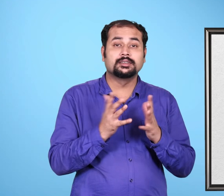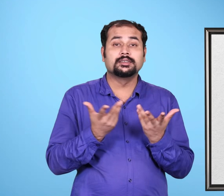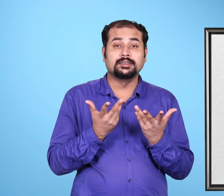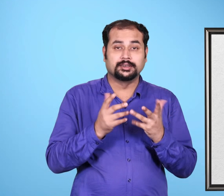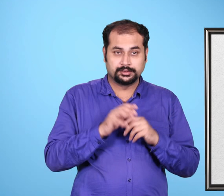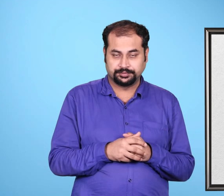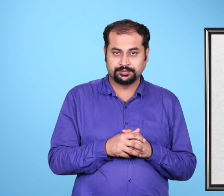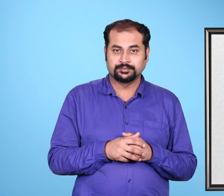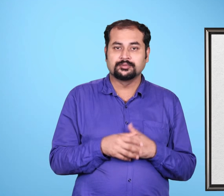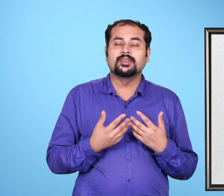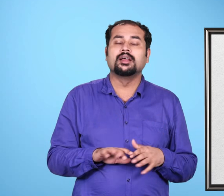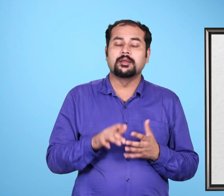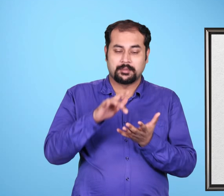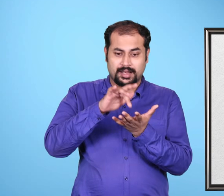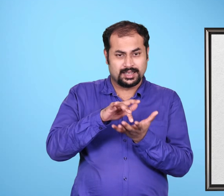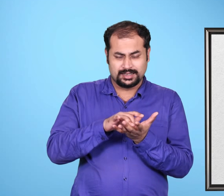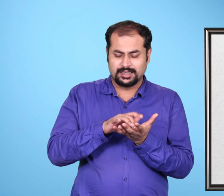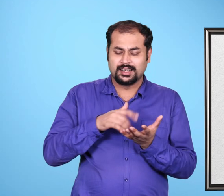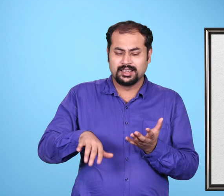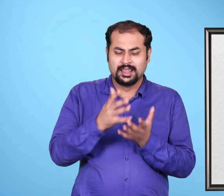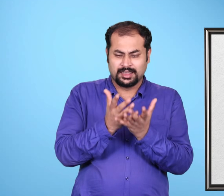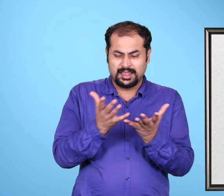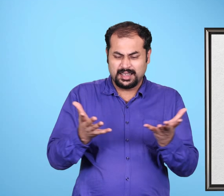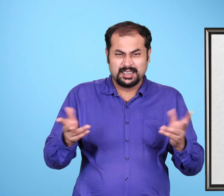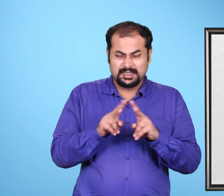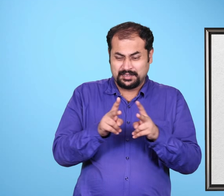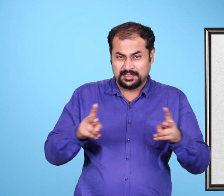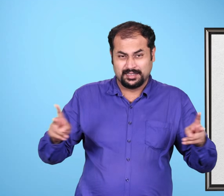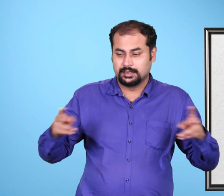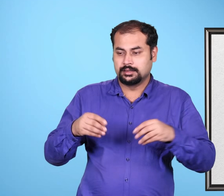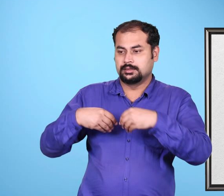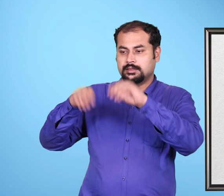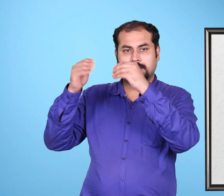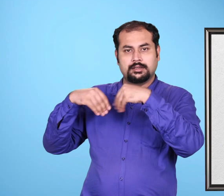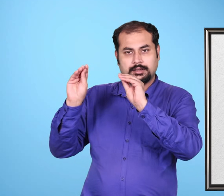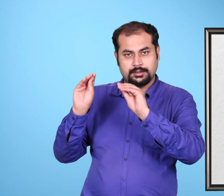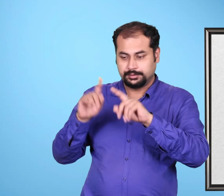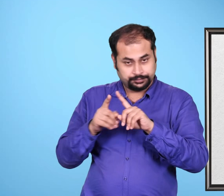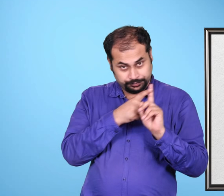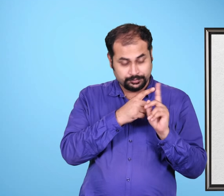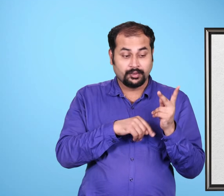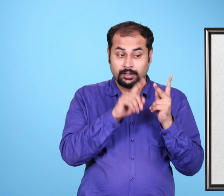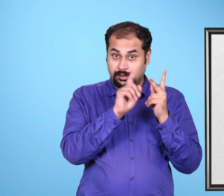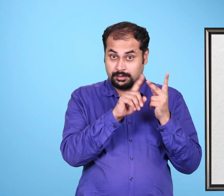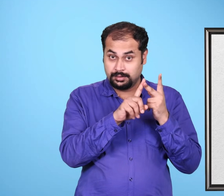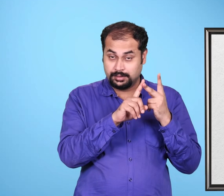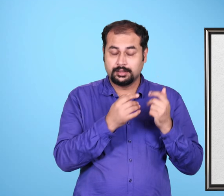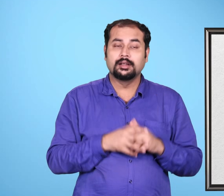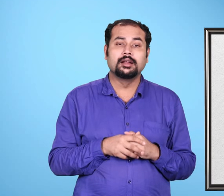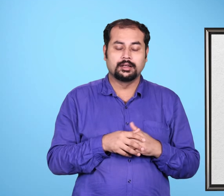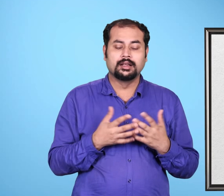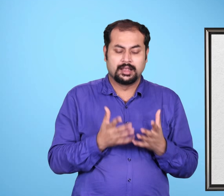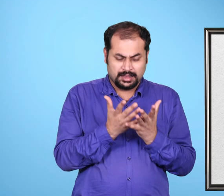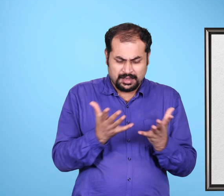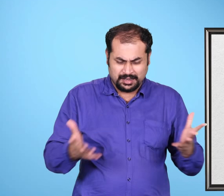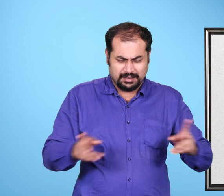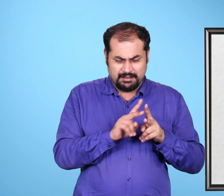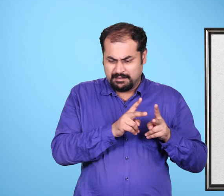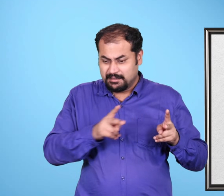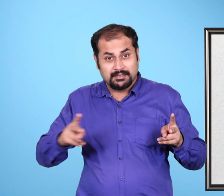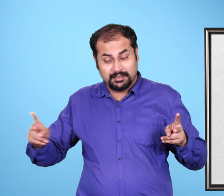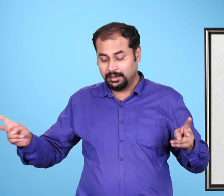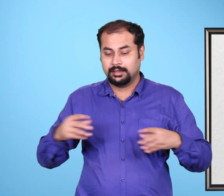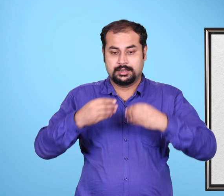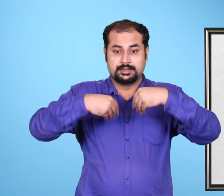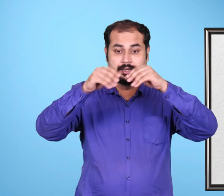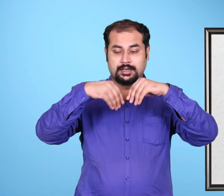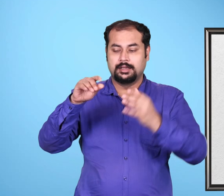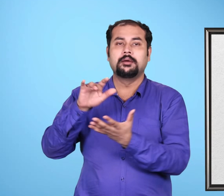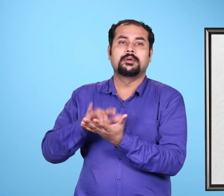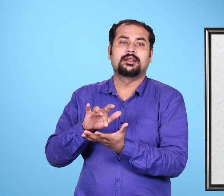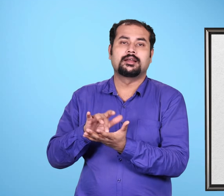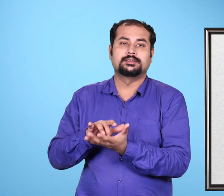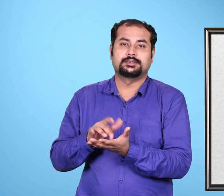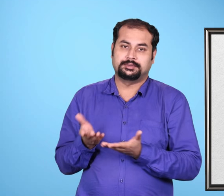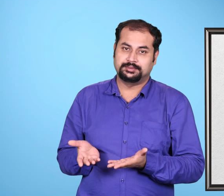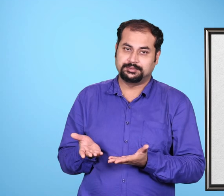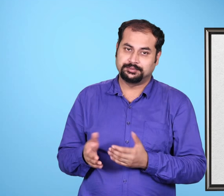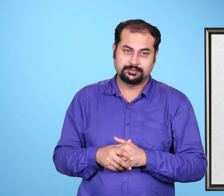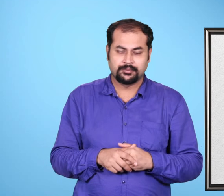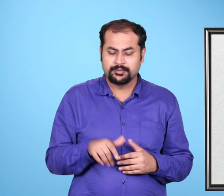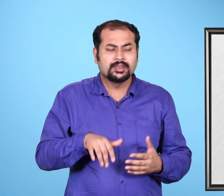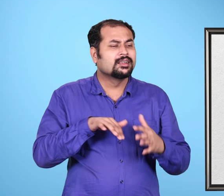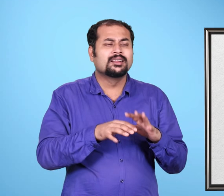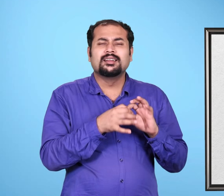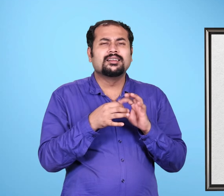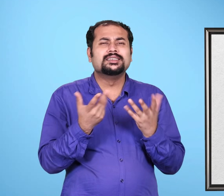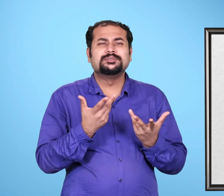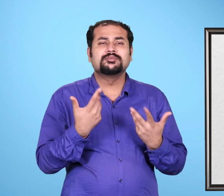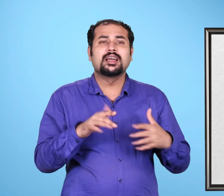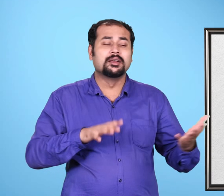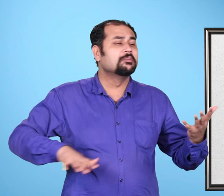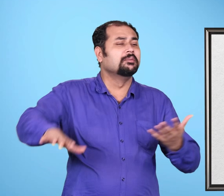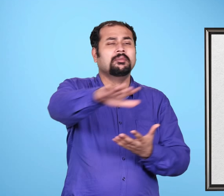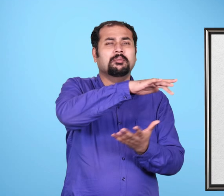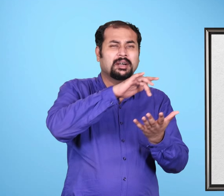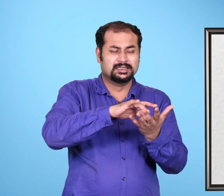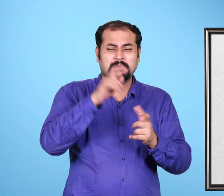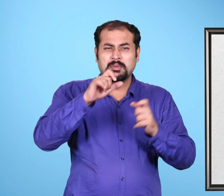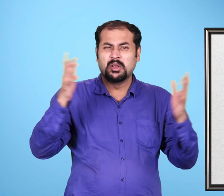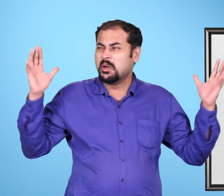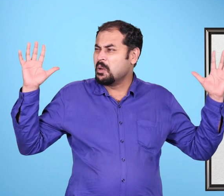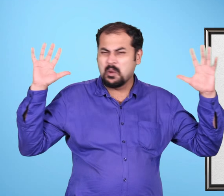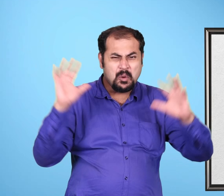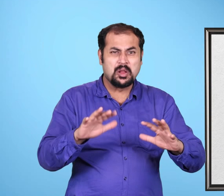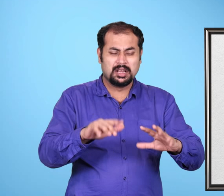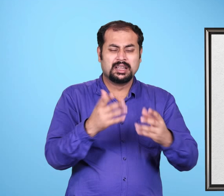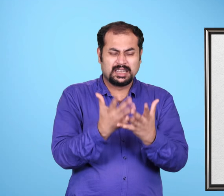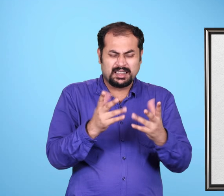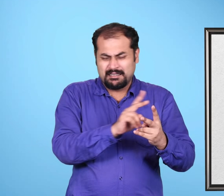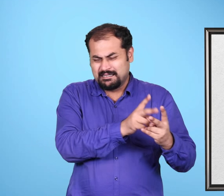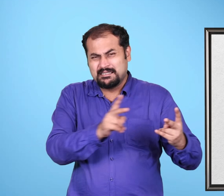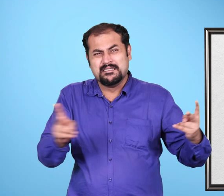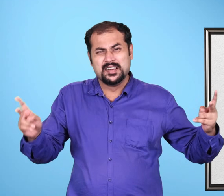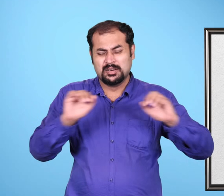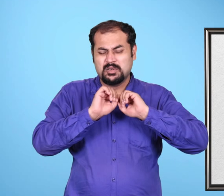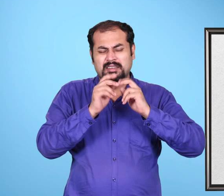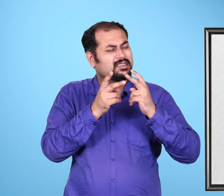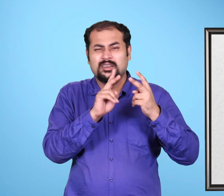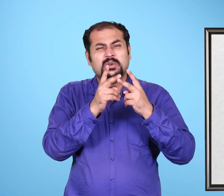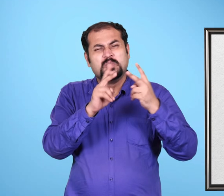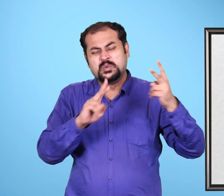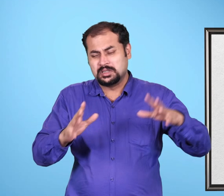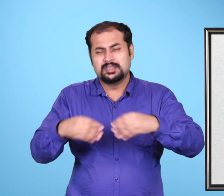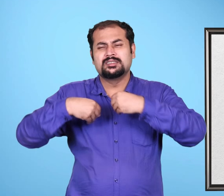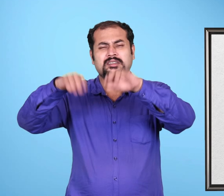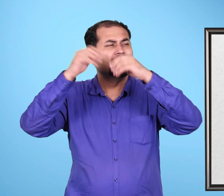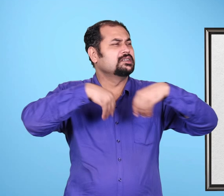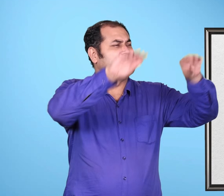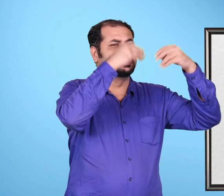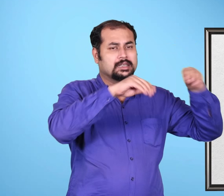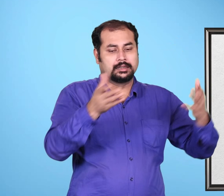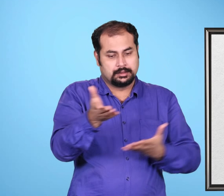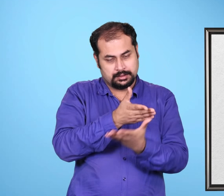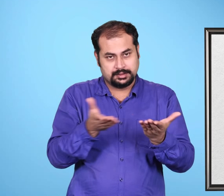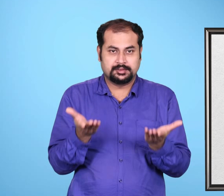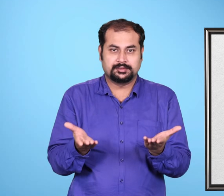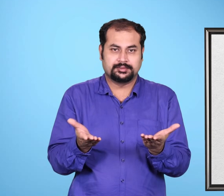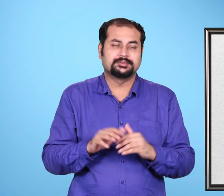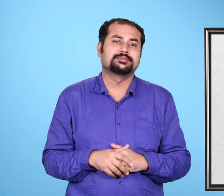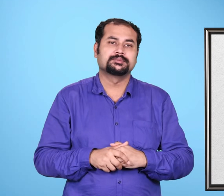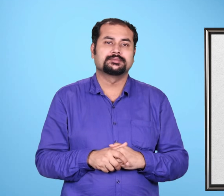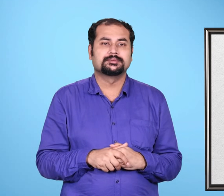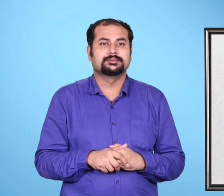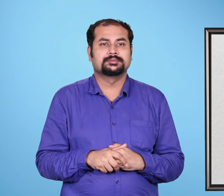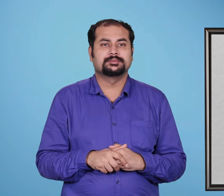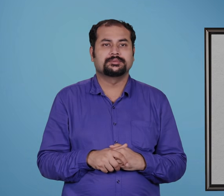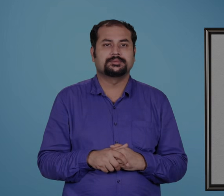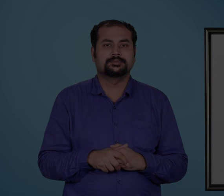These signs refer to emporium. An emporium is a place where goods from diverse production centres are bought and sold.